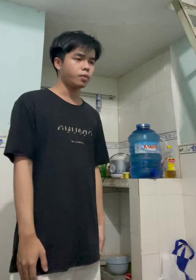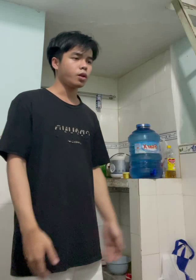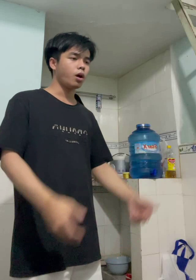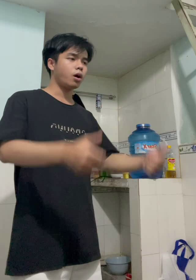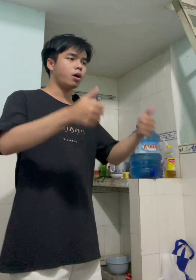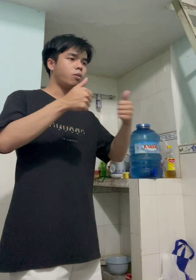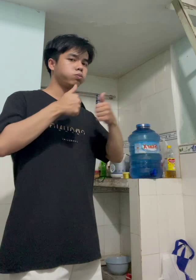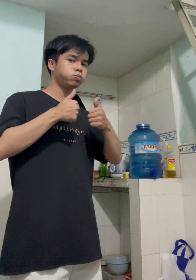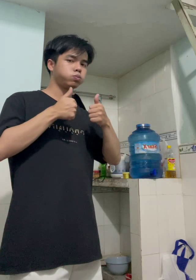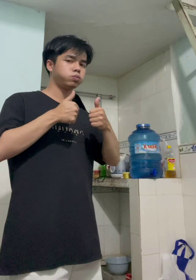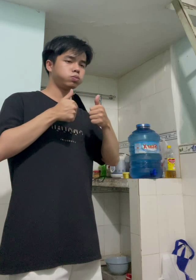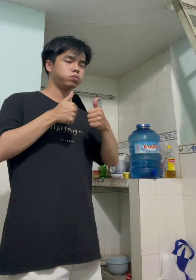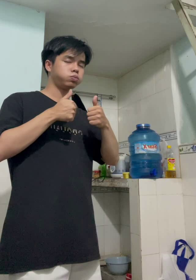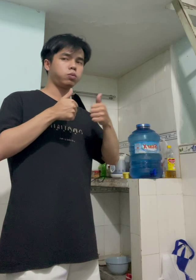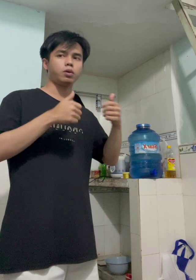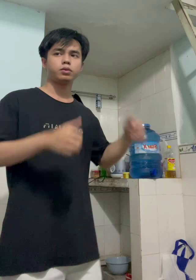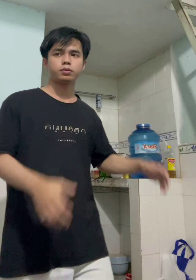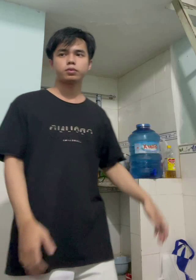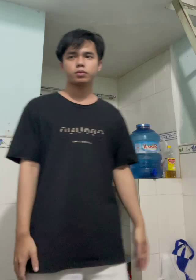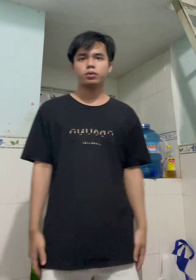rat tot